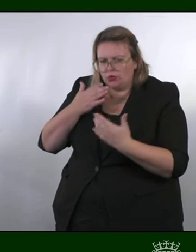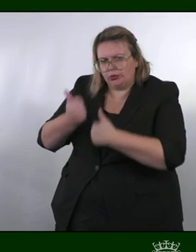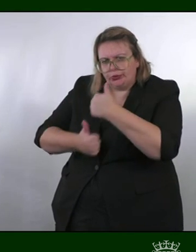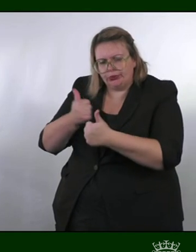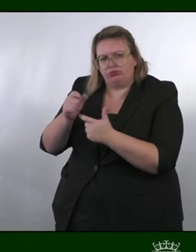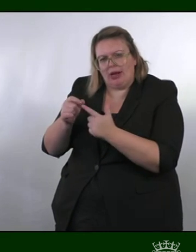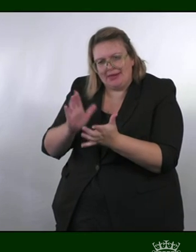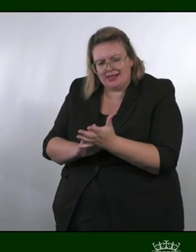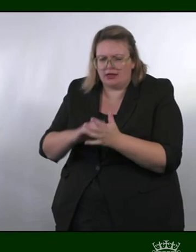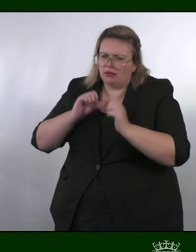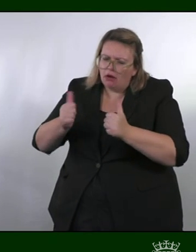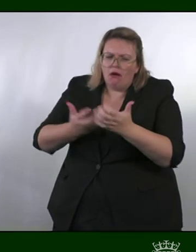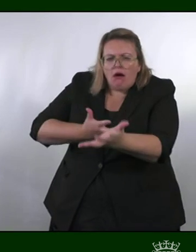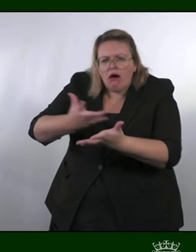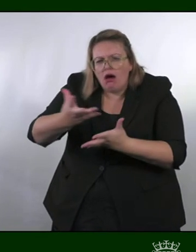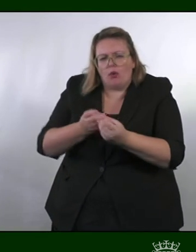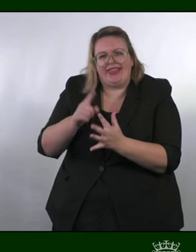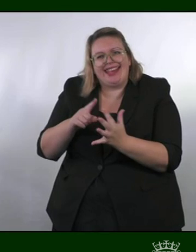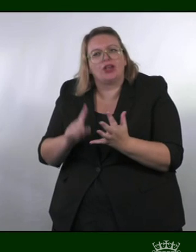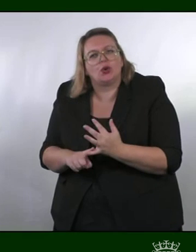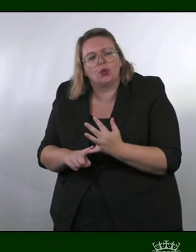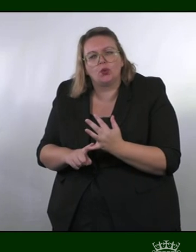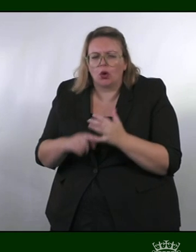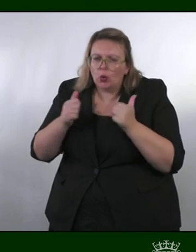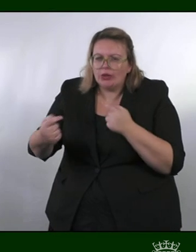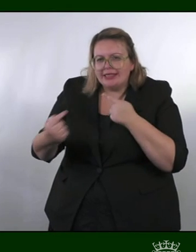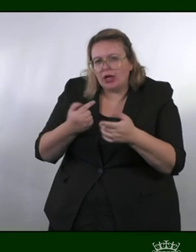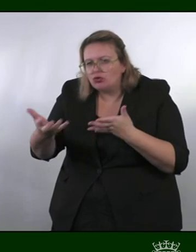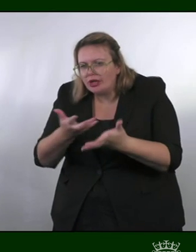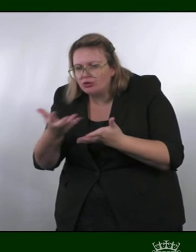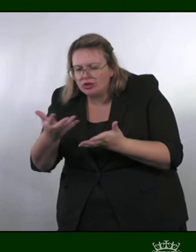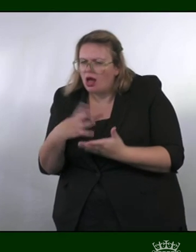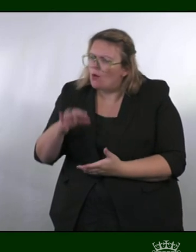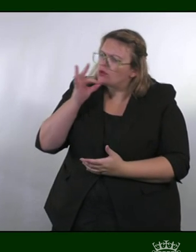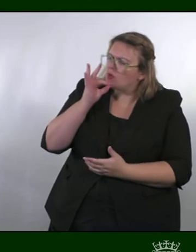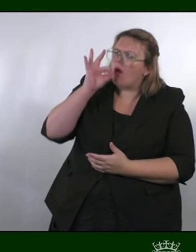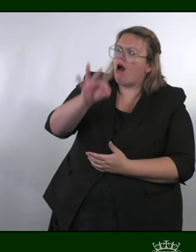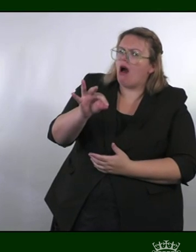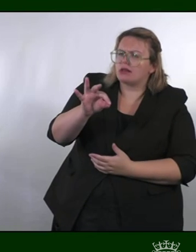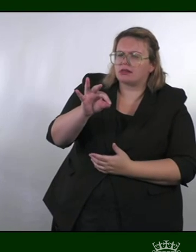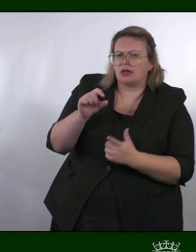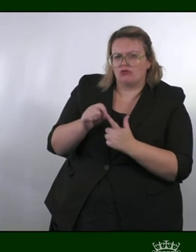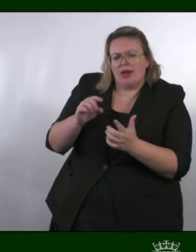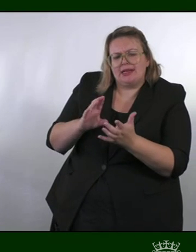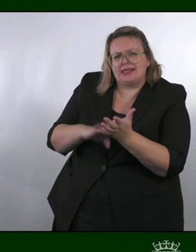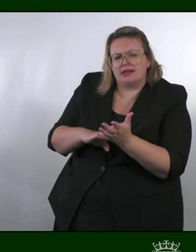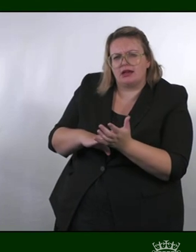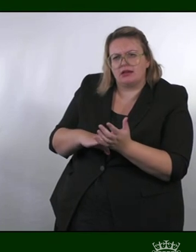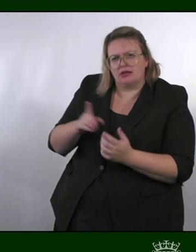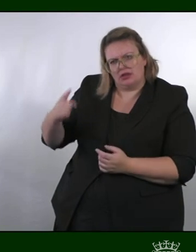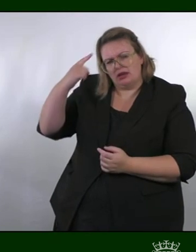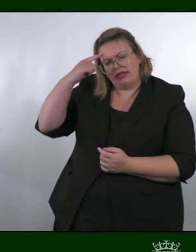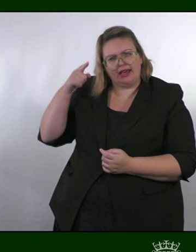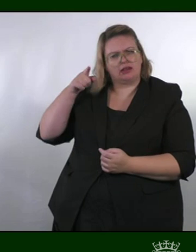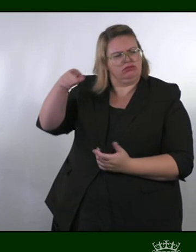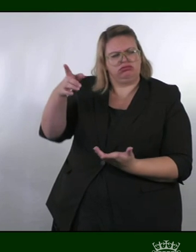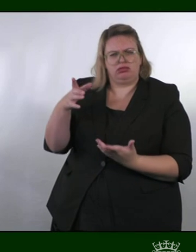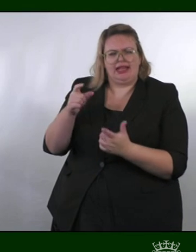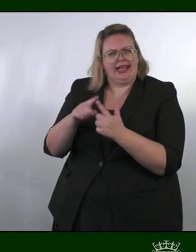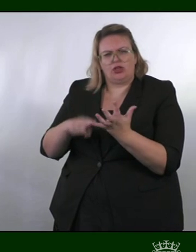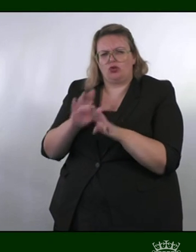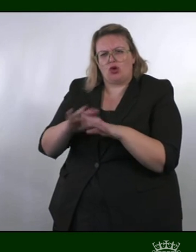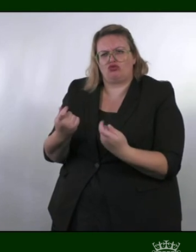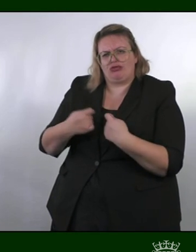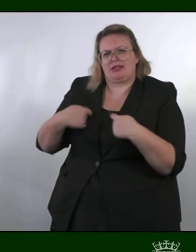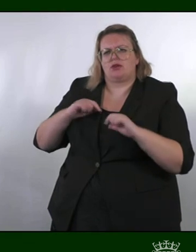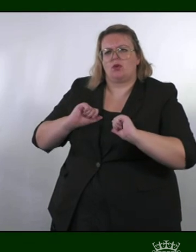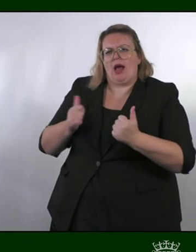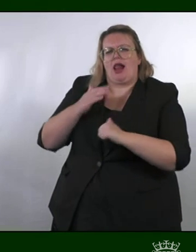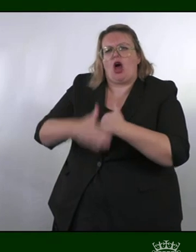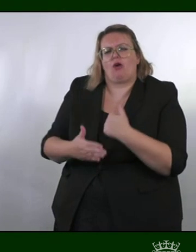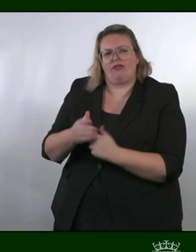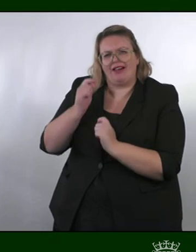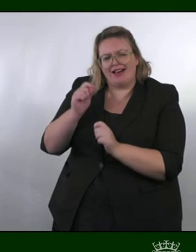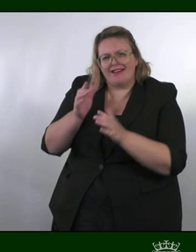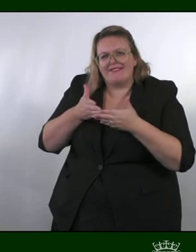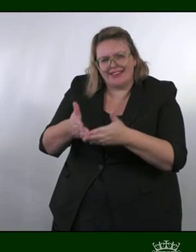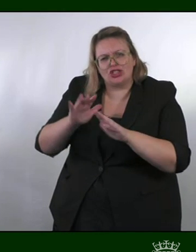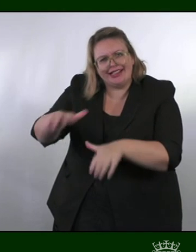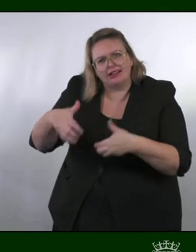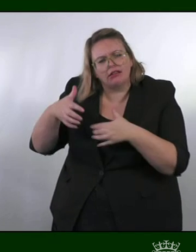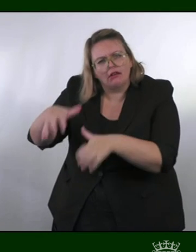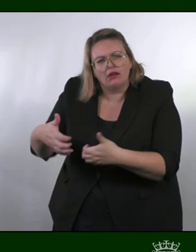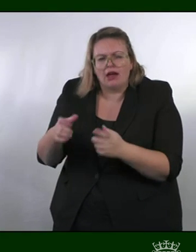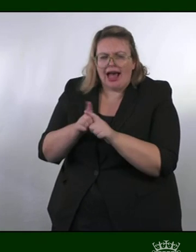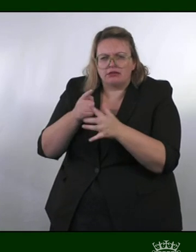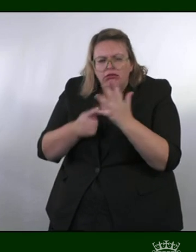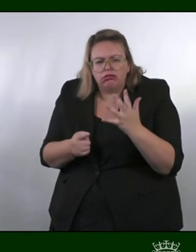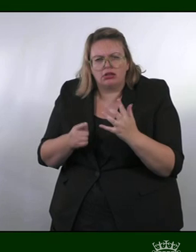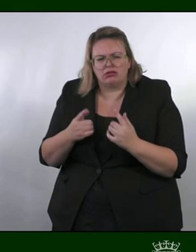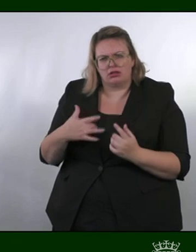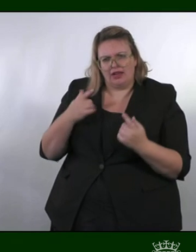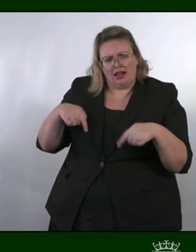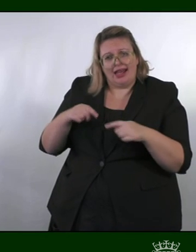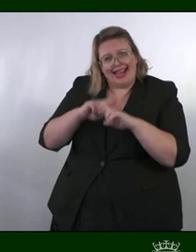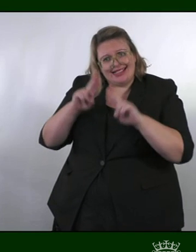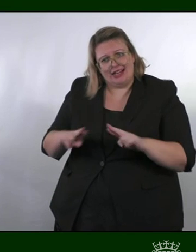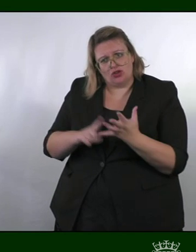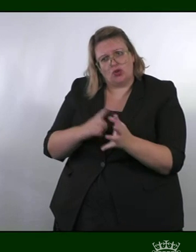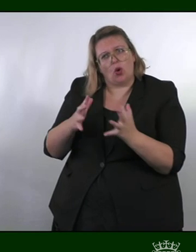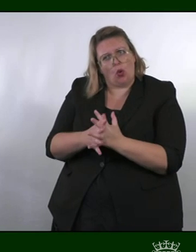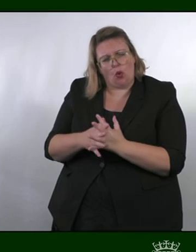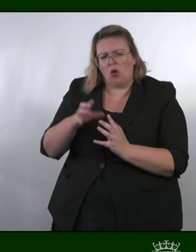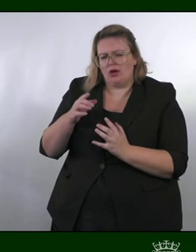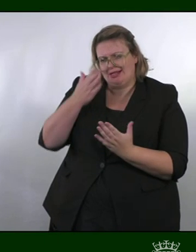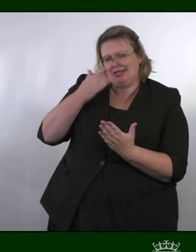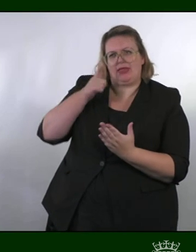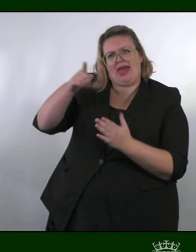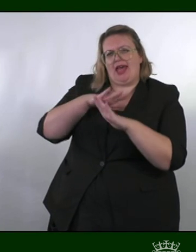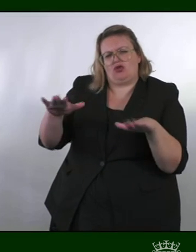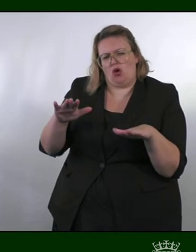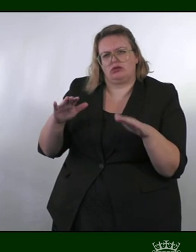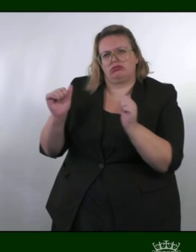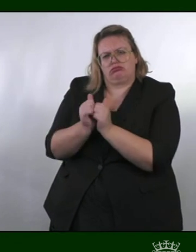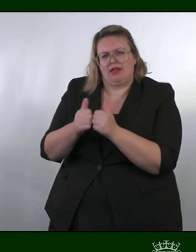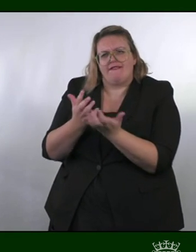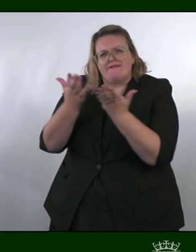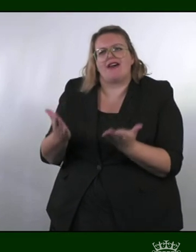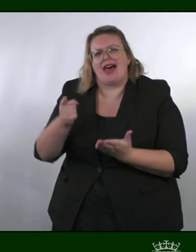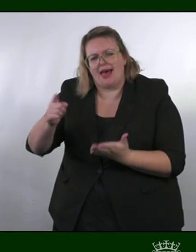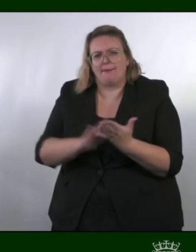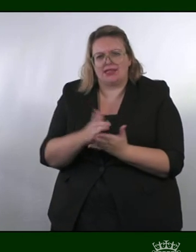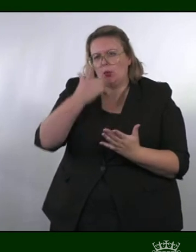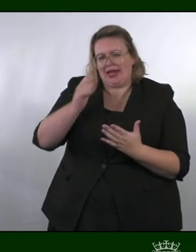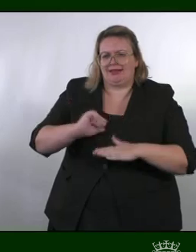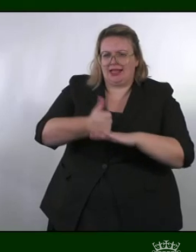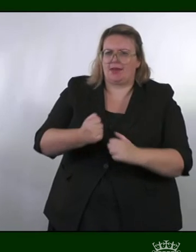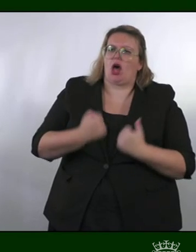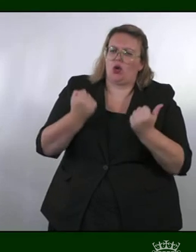Does he agree that the EU’s position on fishing and the European Court of Justice demonstrates that it is not treating us as an independent state, that it is not acting in good faith to deliver a free trade agreement and that, in international law, the UK is therefore entitled to leave the withdrawal agreement and make its own arrangements regarding the UK’s internal market?